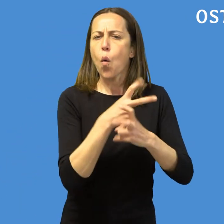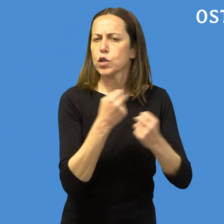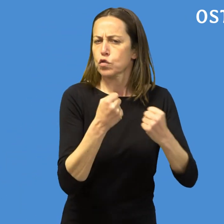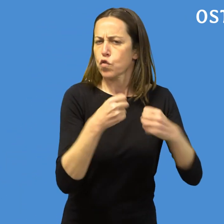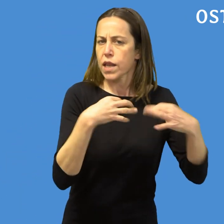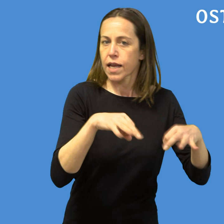fuerte